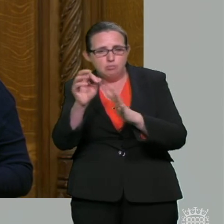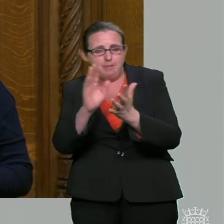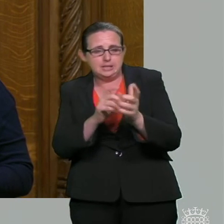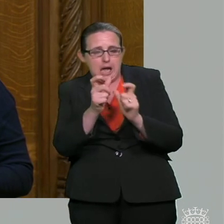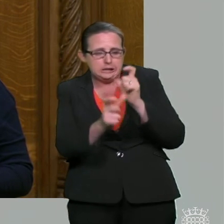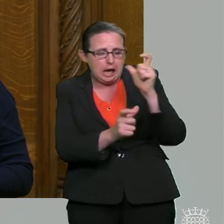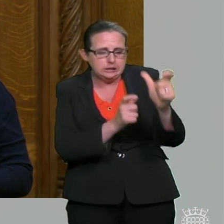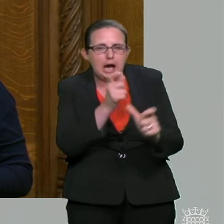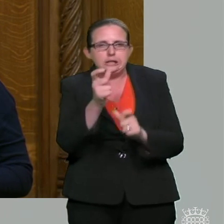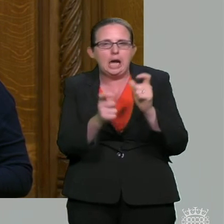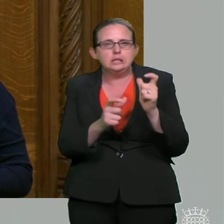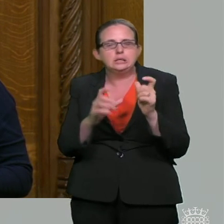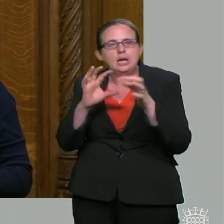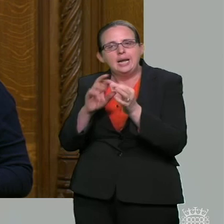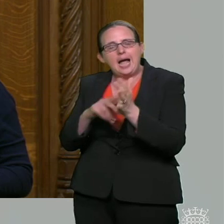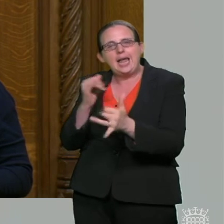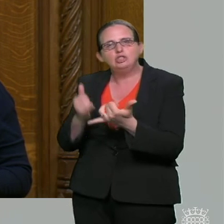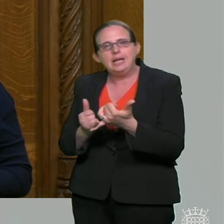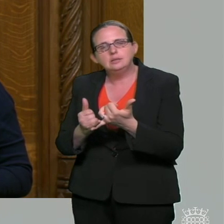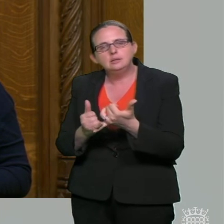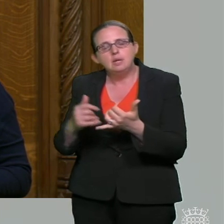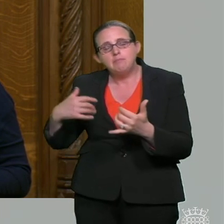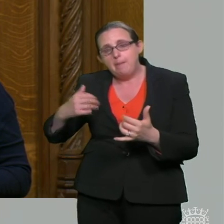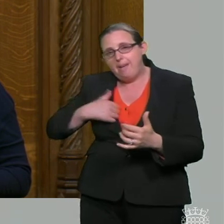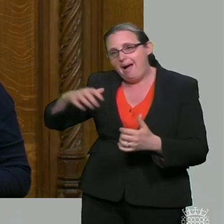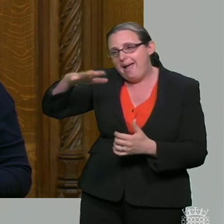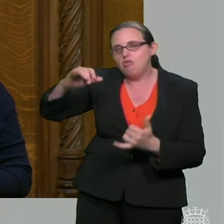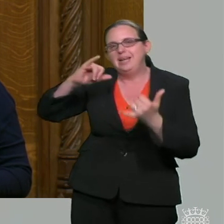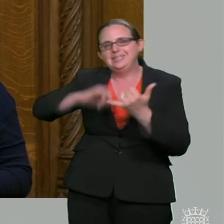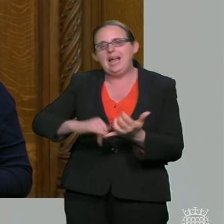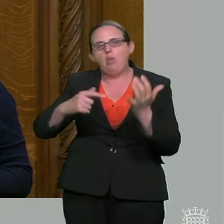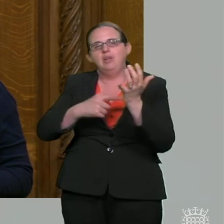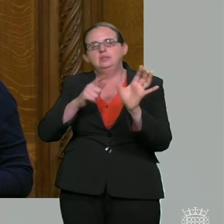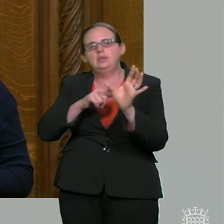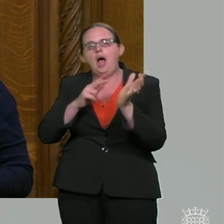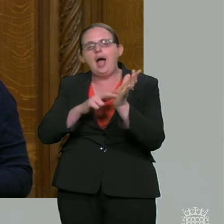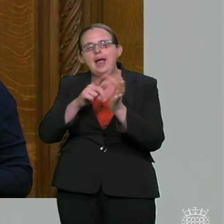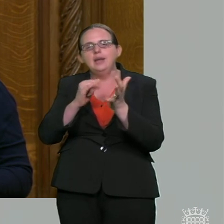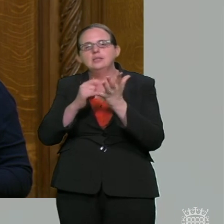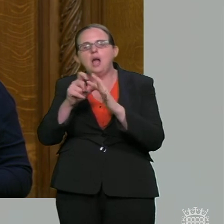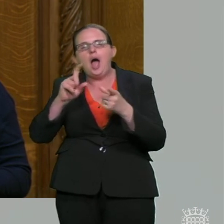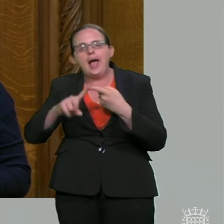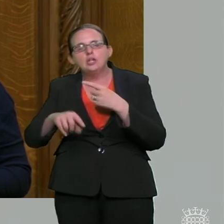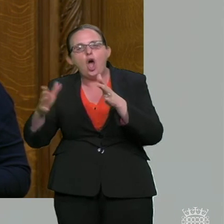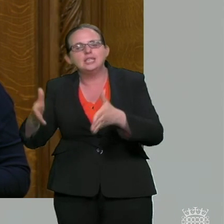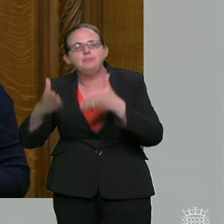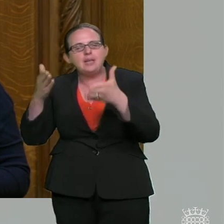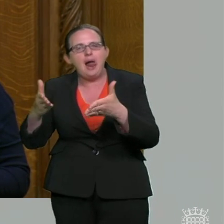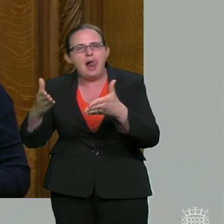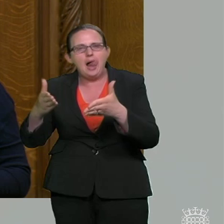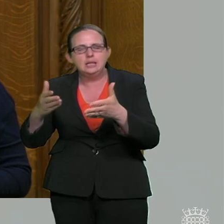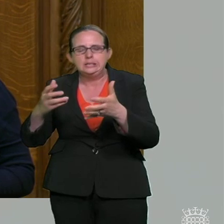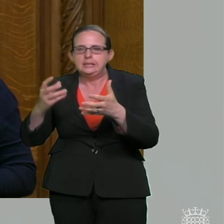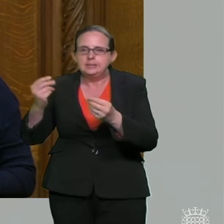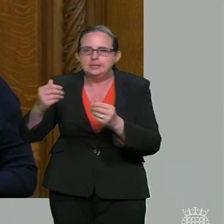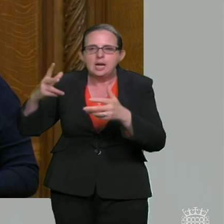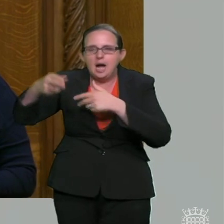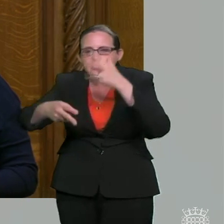Yet award-winning South Tyneside District Hospital has lost vital services and been told by his Government to make further cuts to remaining services.